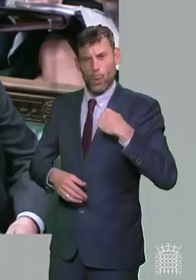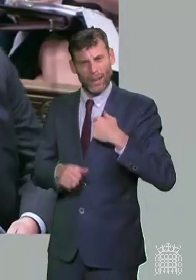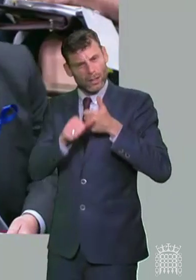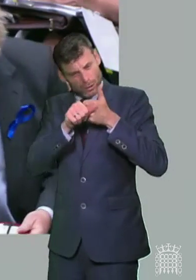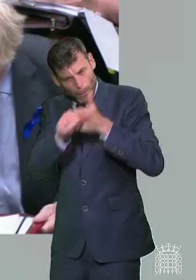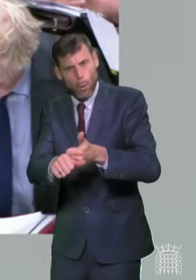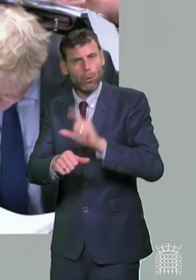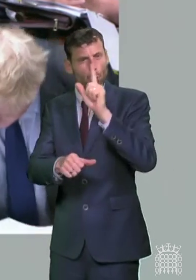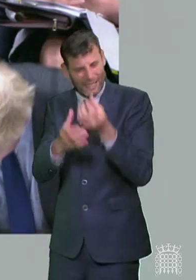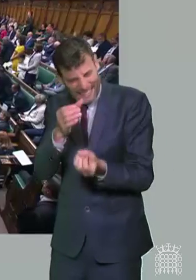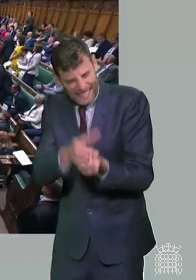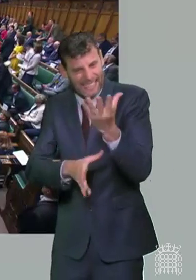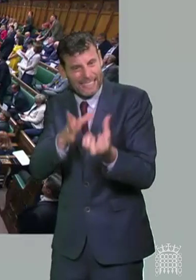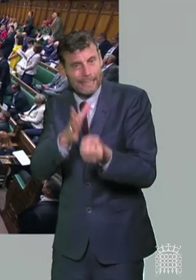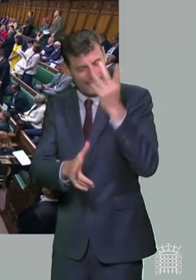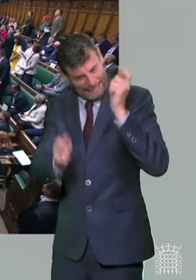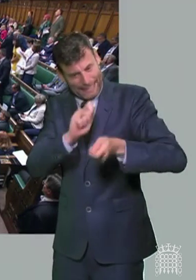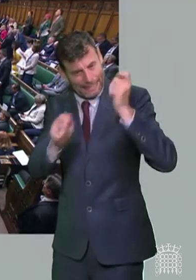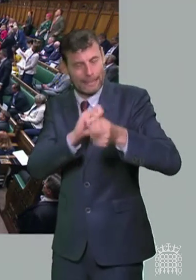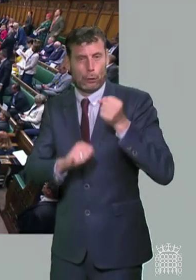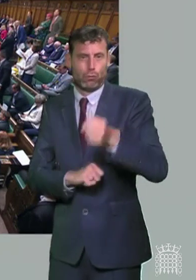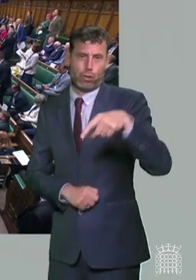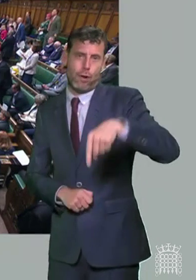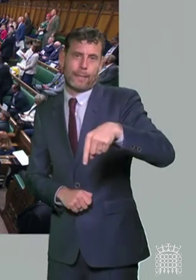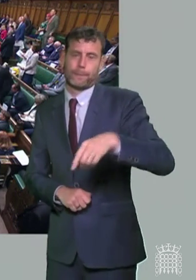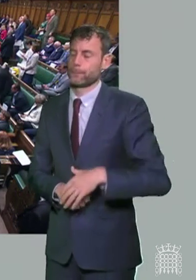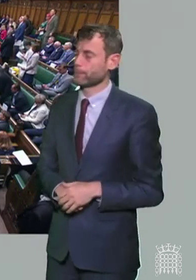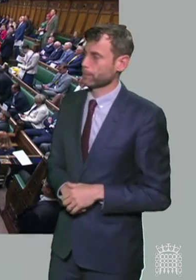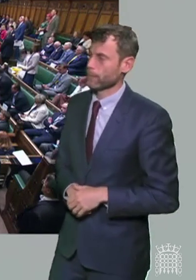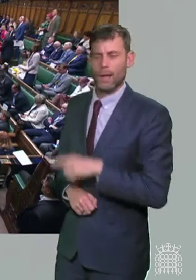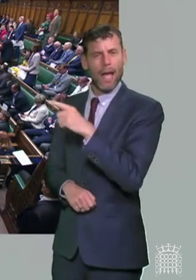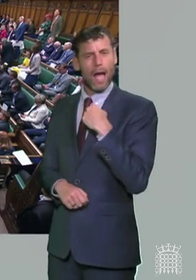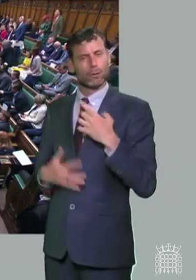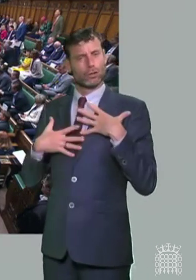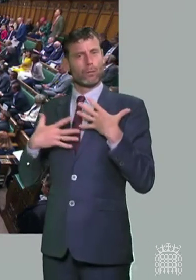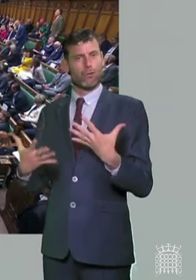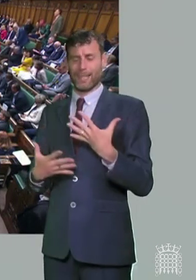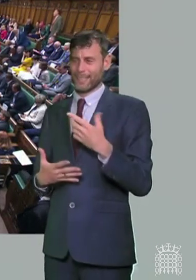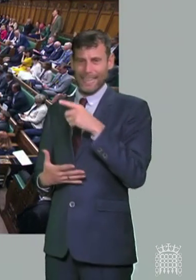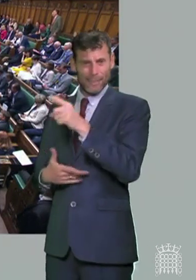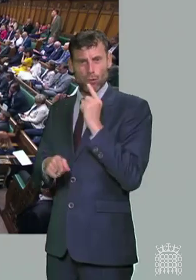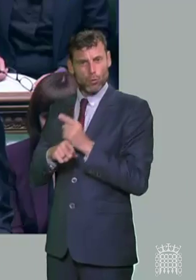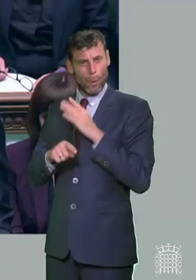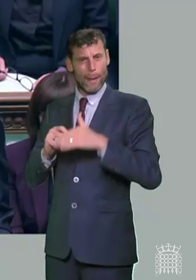I am surprised the Prime Minister is giving me advice about my team.